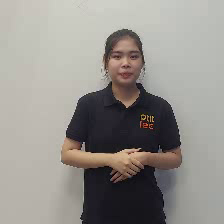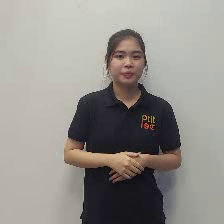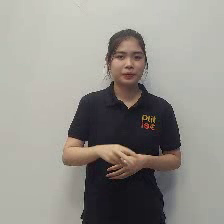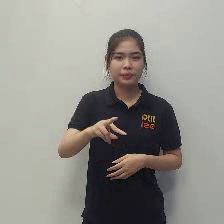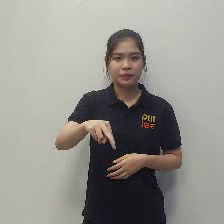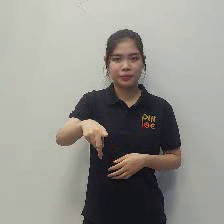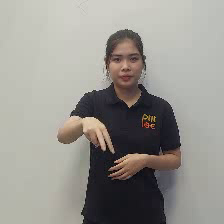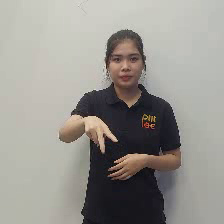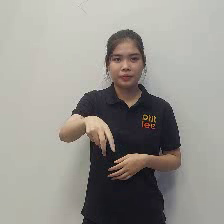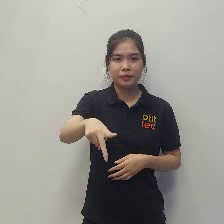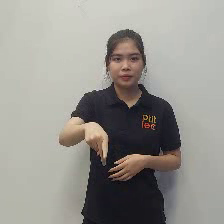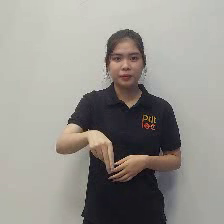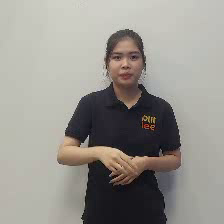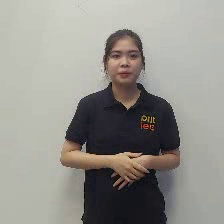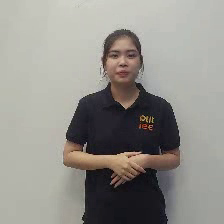Đi